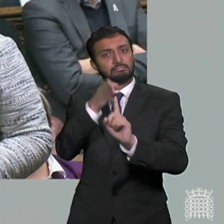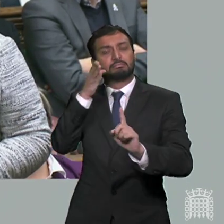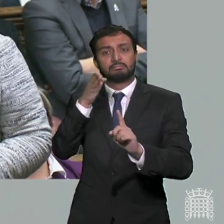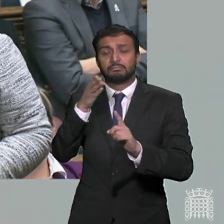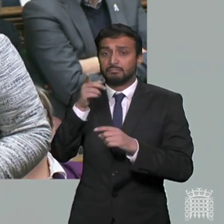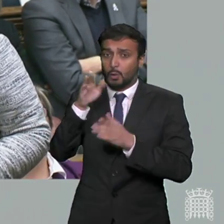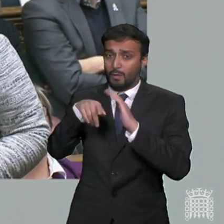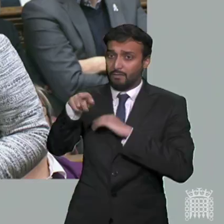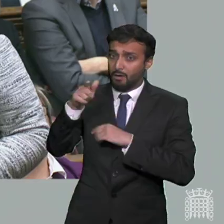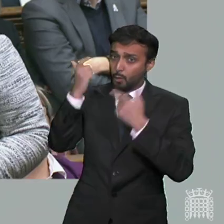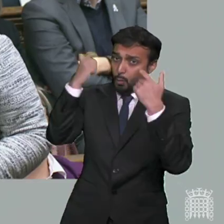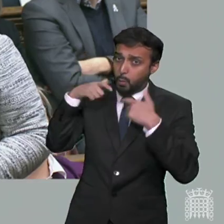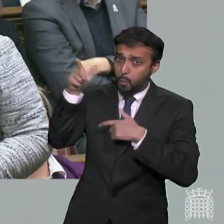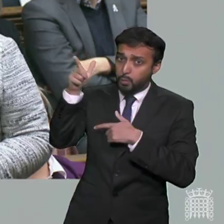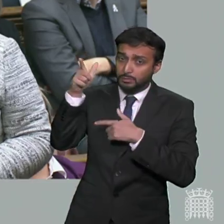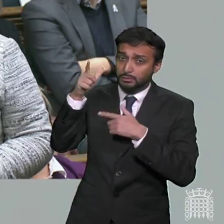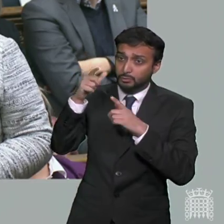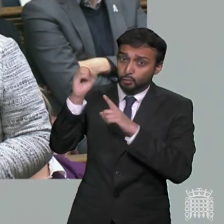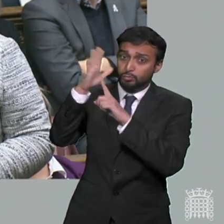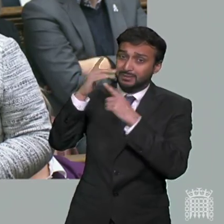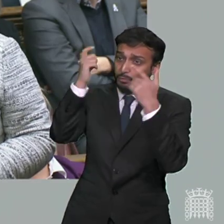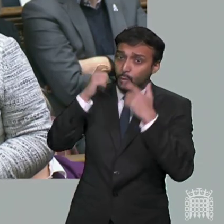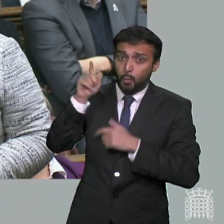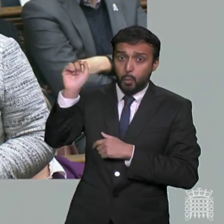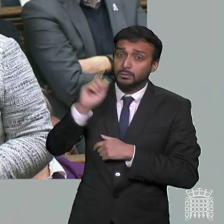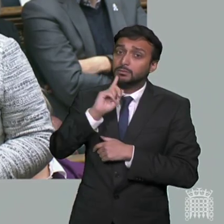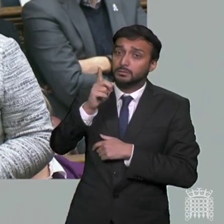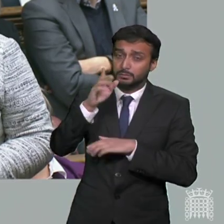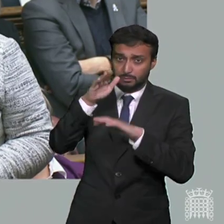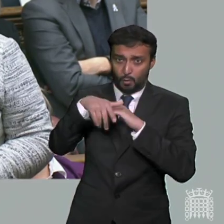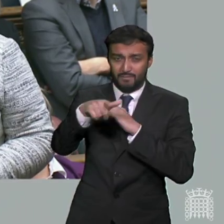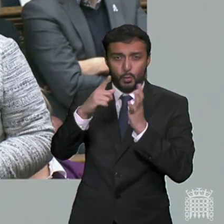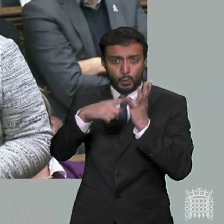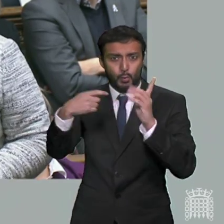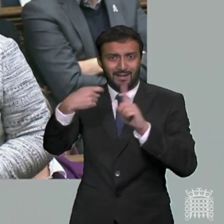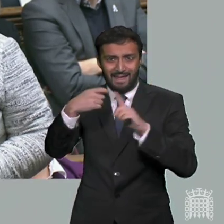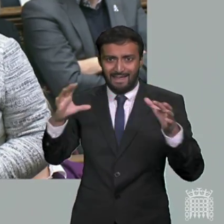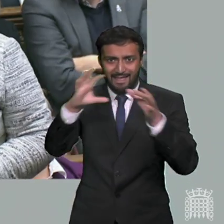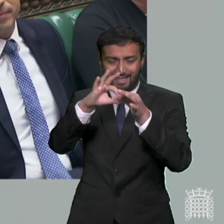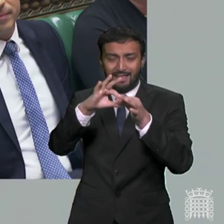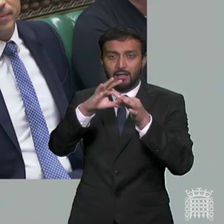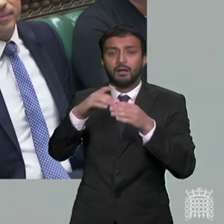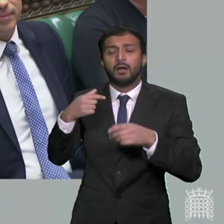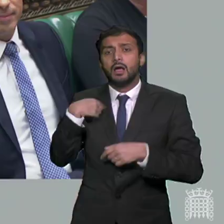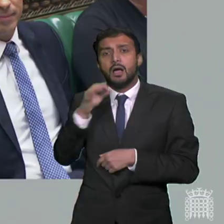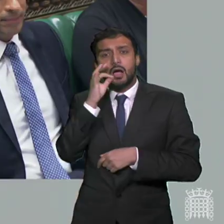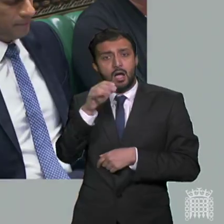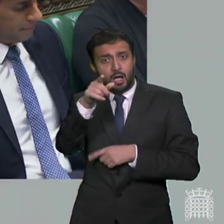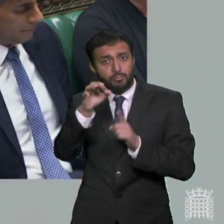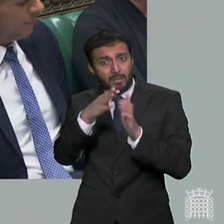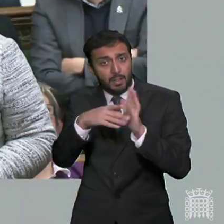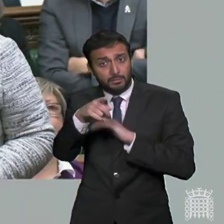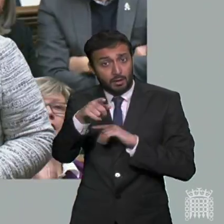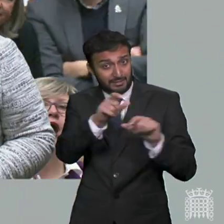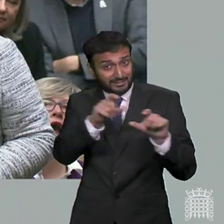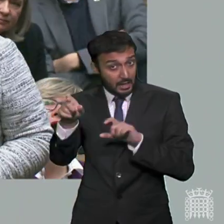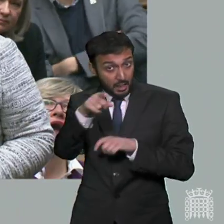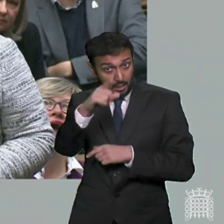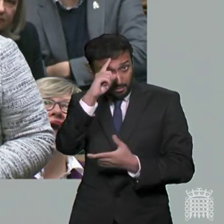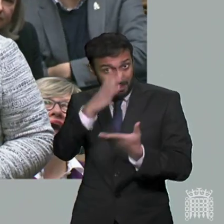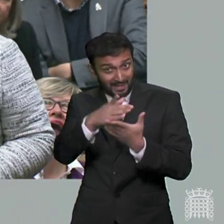The Prime Minister did not answer me two weeks ago, so will he clarify whether he still believes the UK is a voluntary Union?